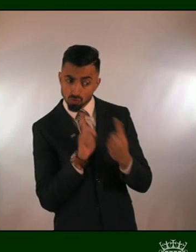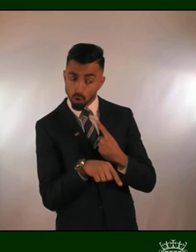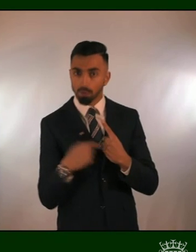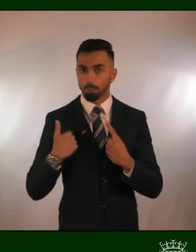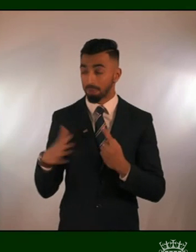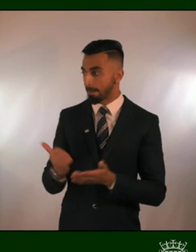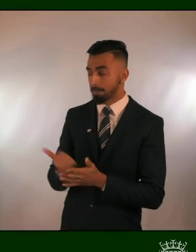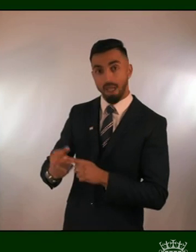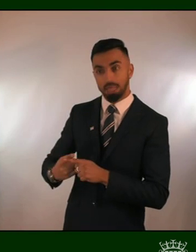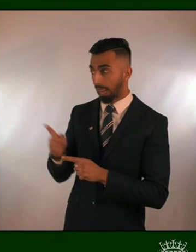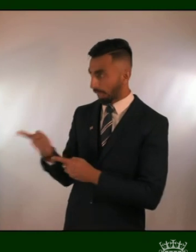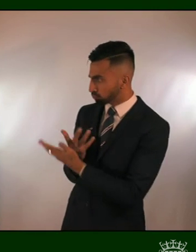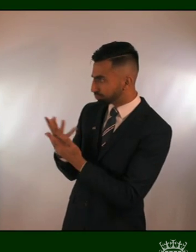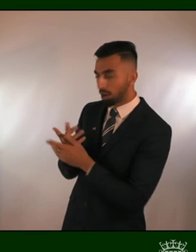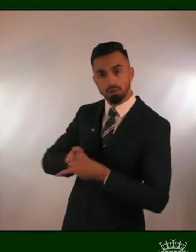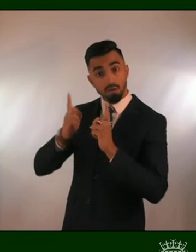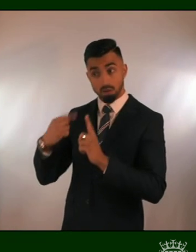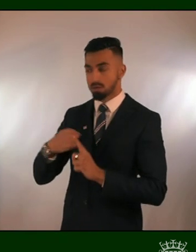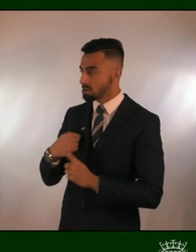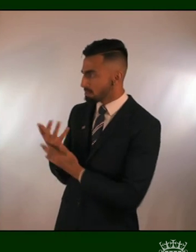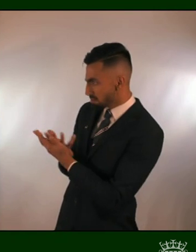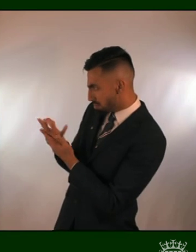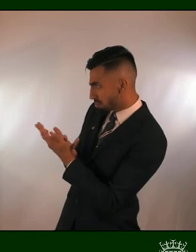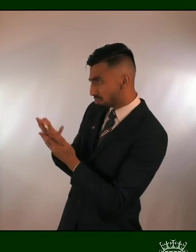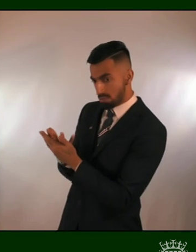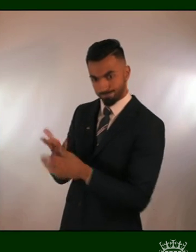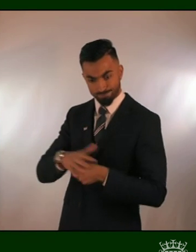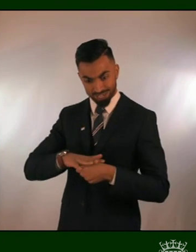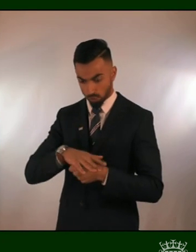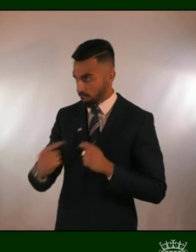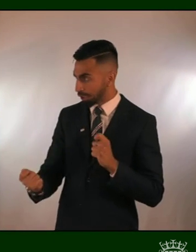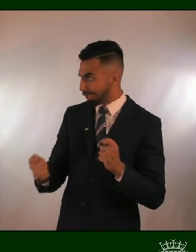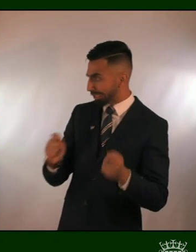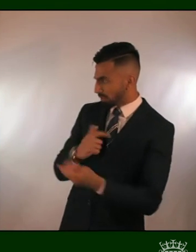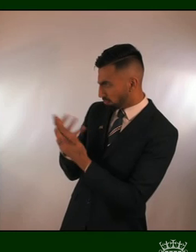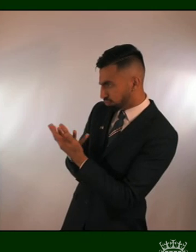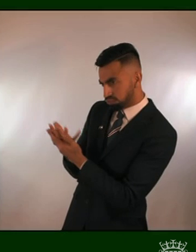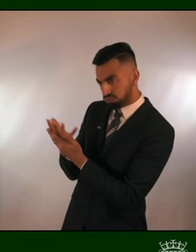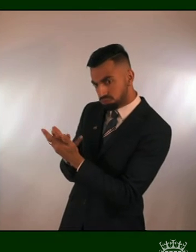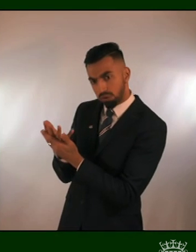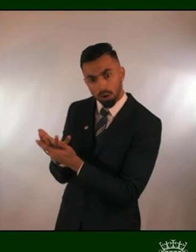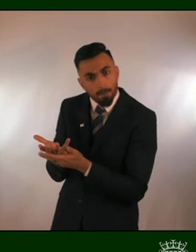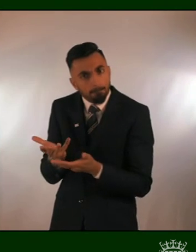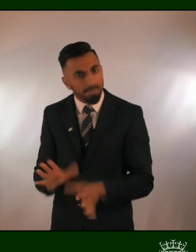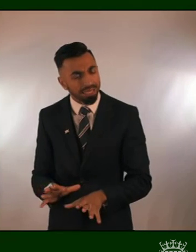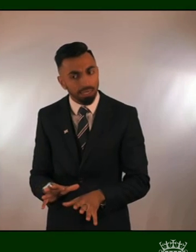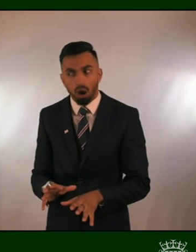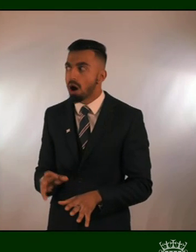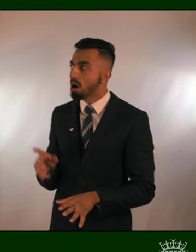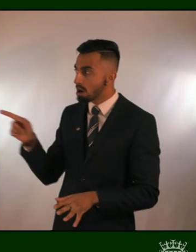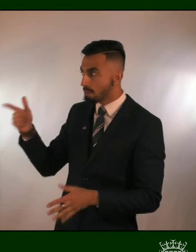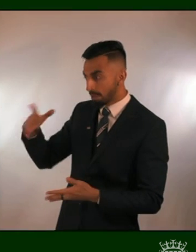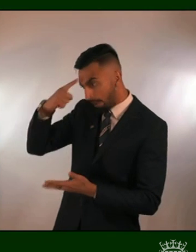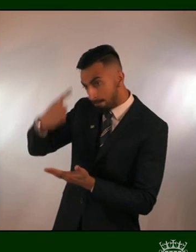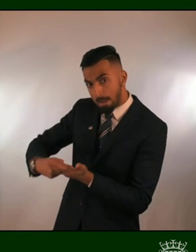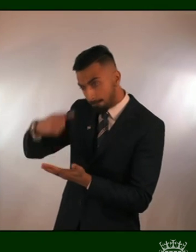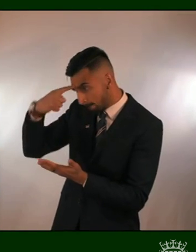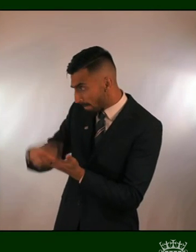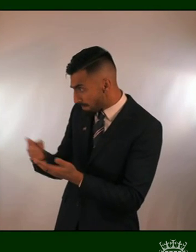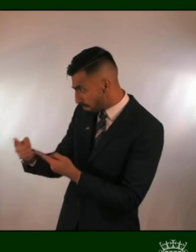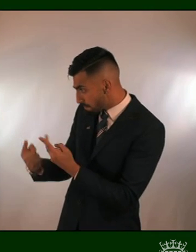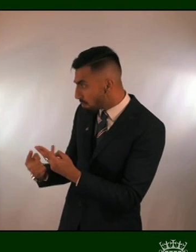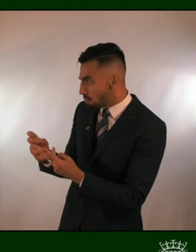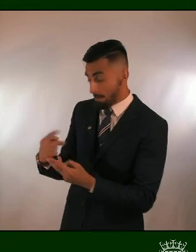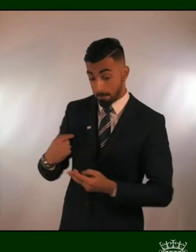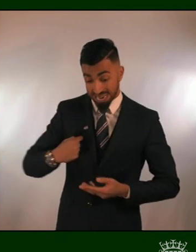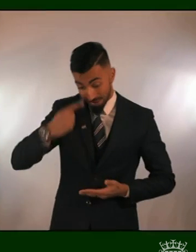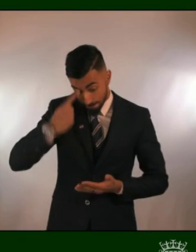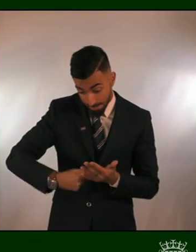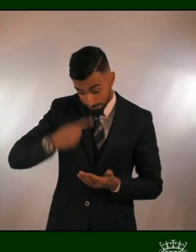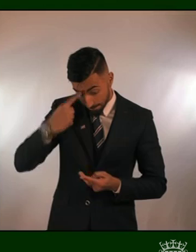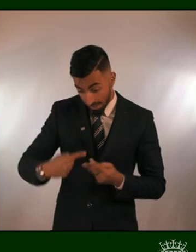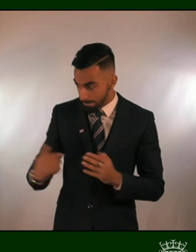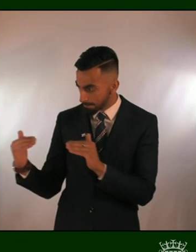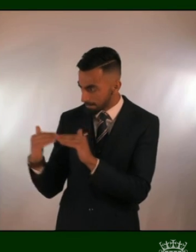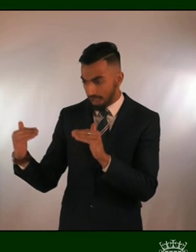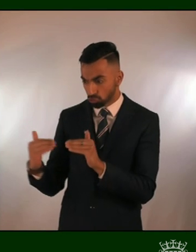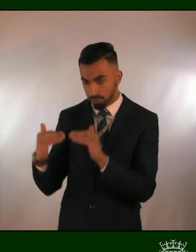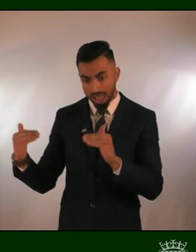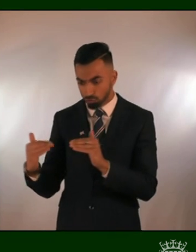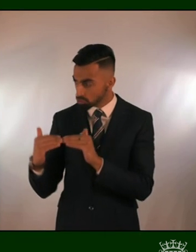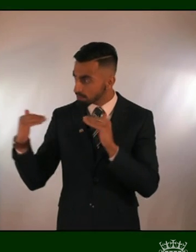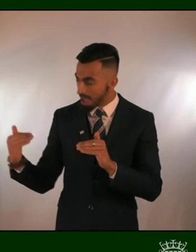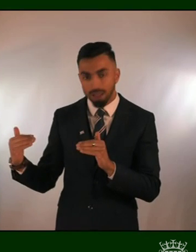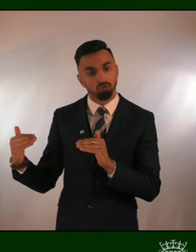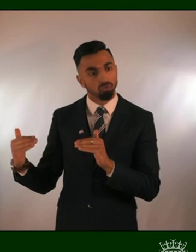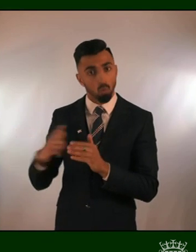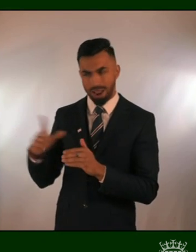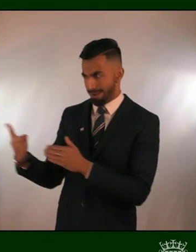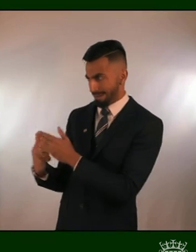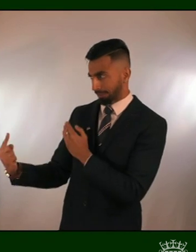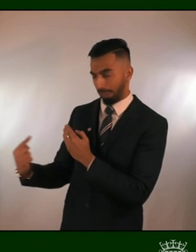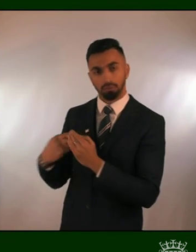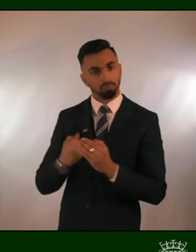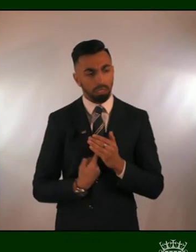The Governor and I have been in constant communication about the evolving situation, and our responses have been carefully designed to be complementary and to have maximum impact, consistent with our independent responsibilities.